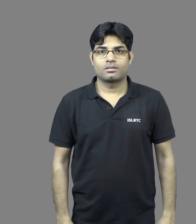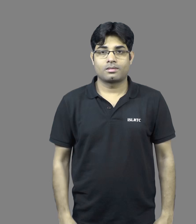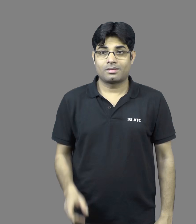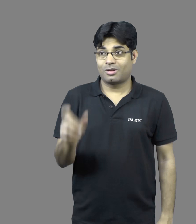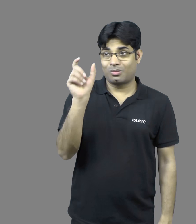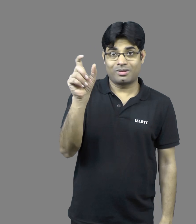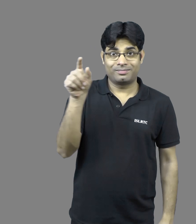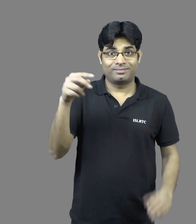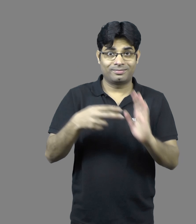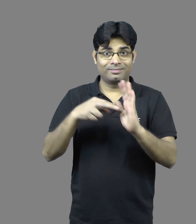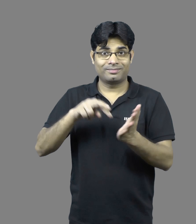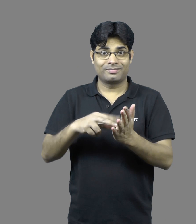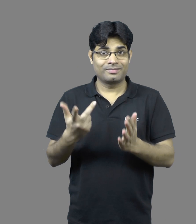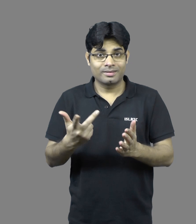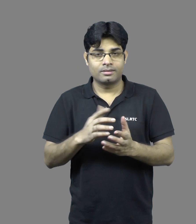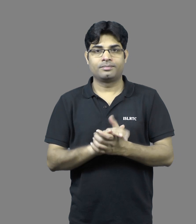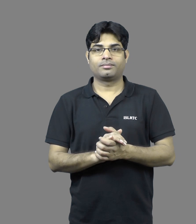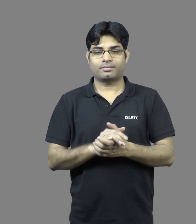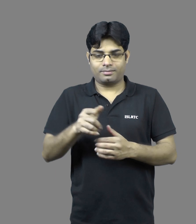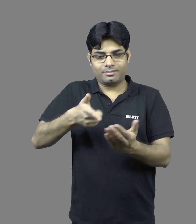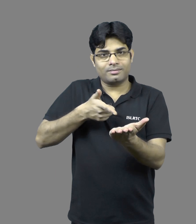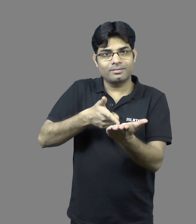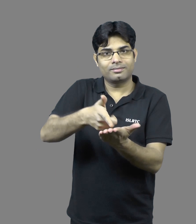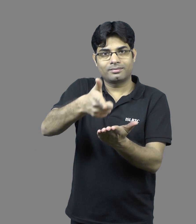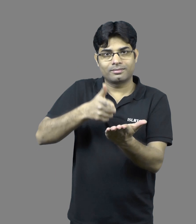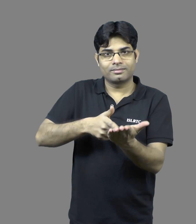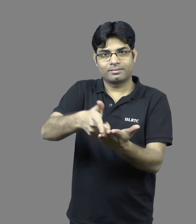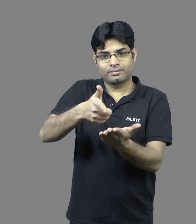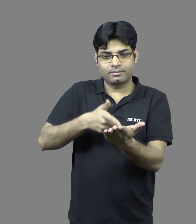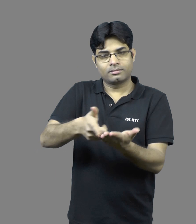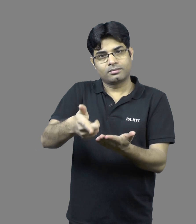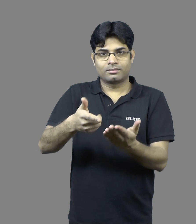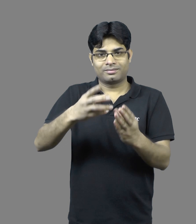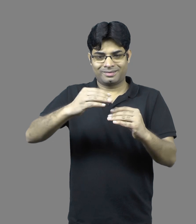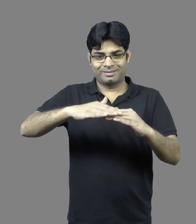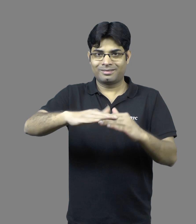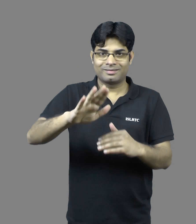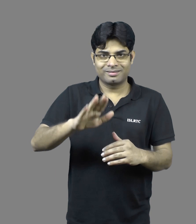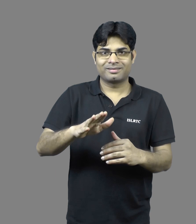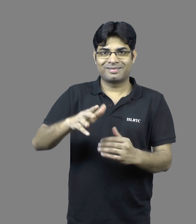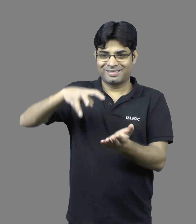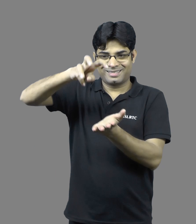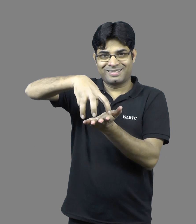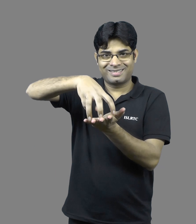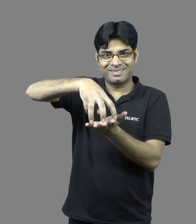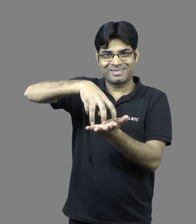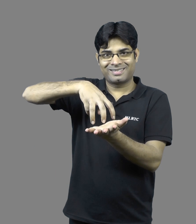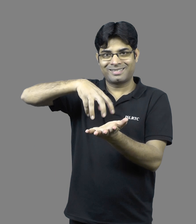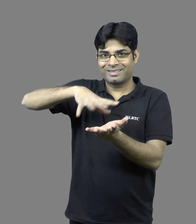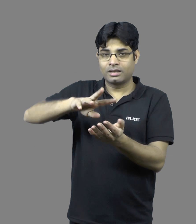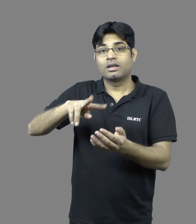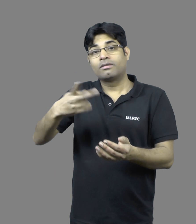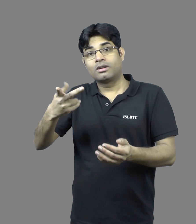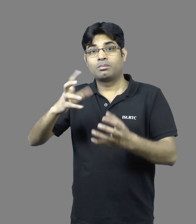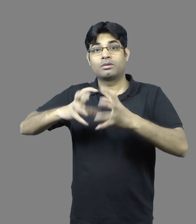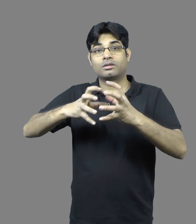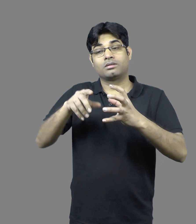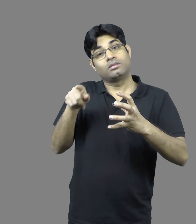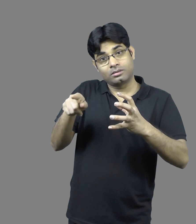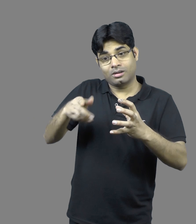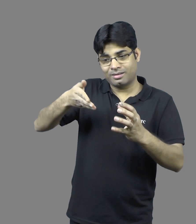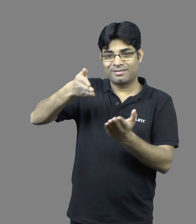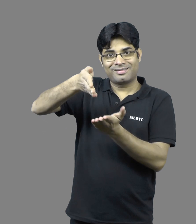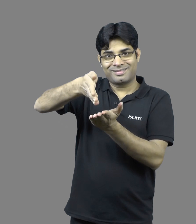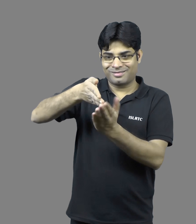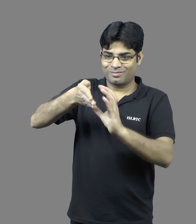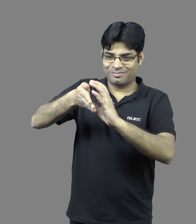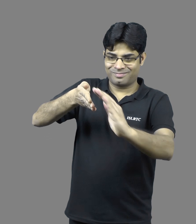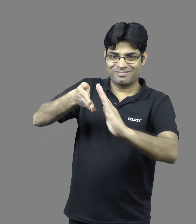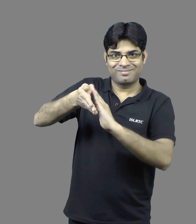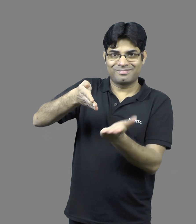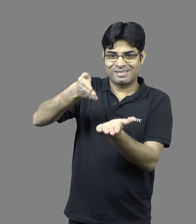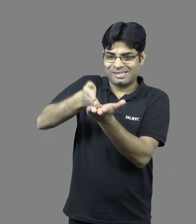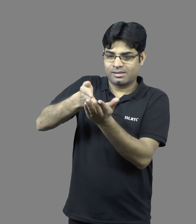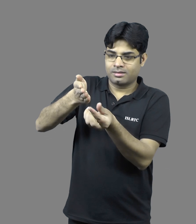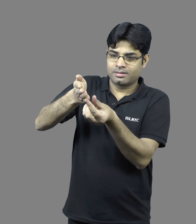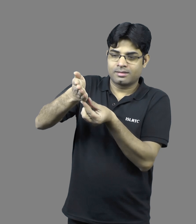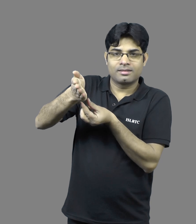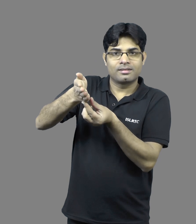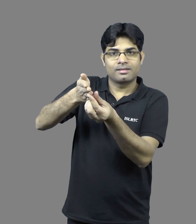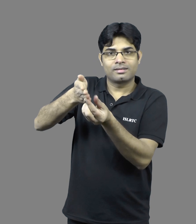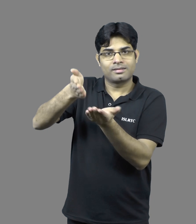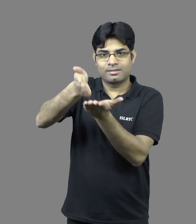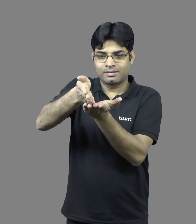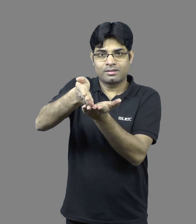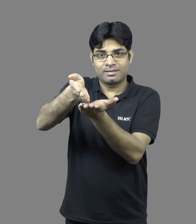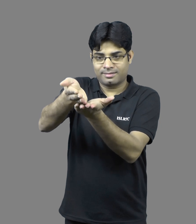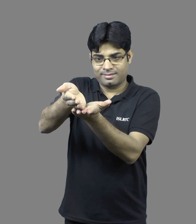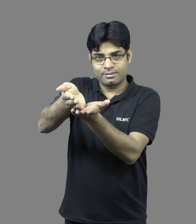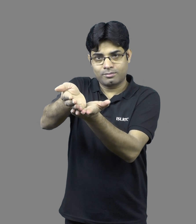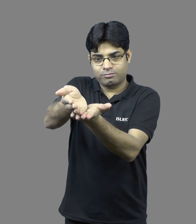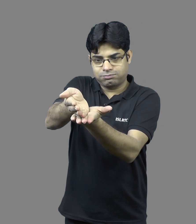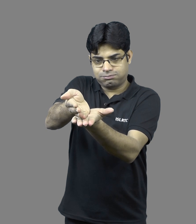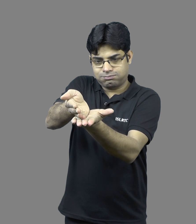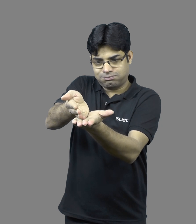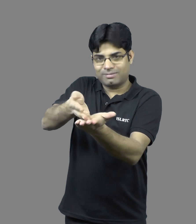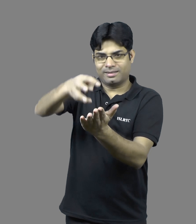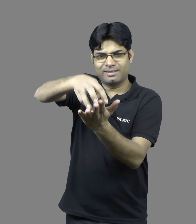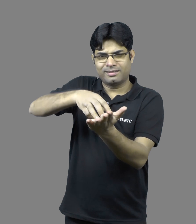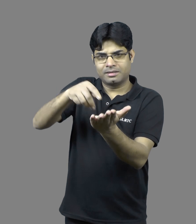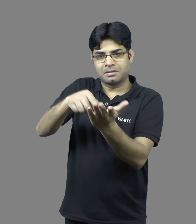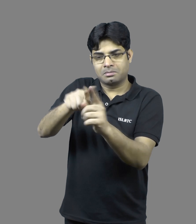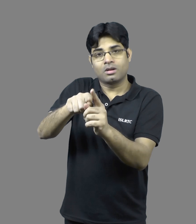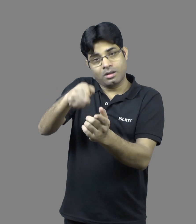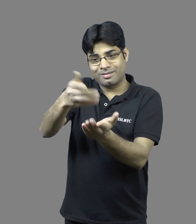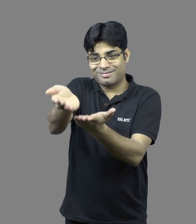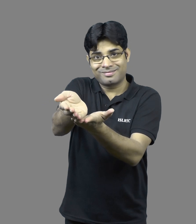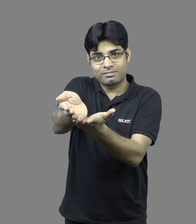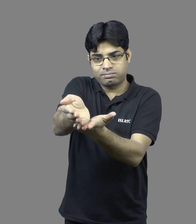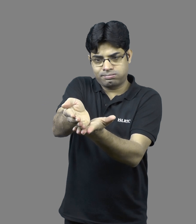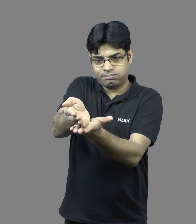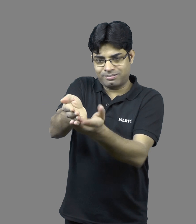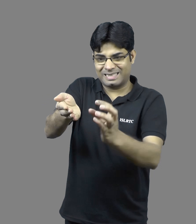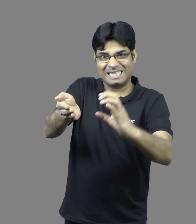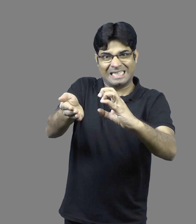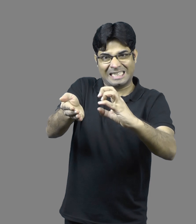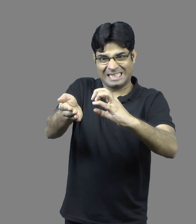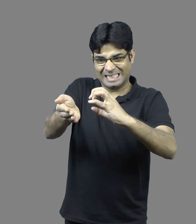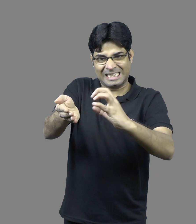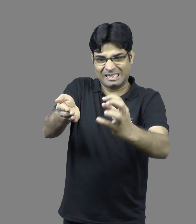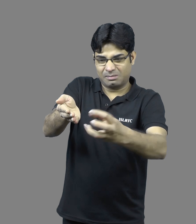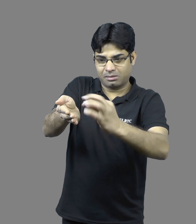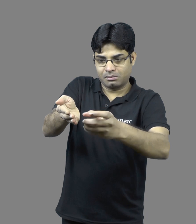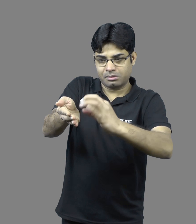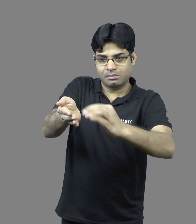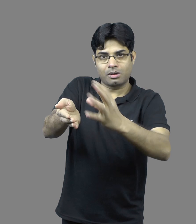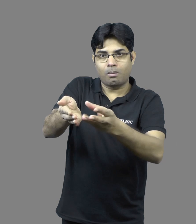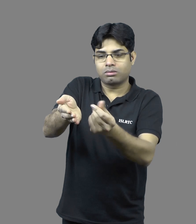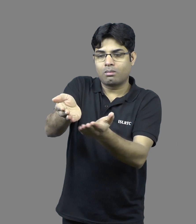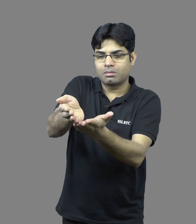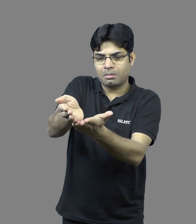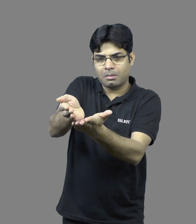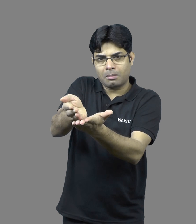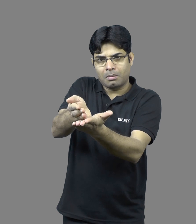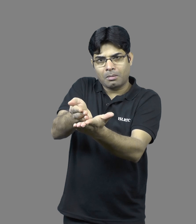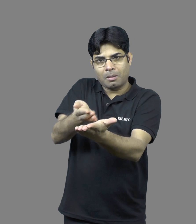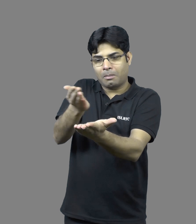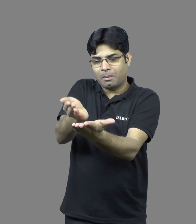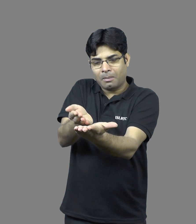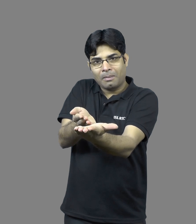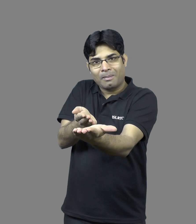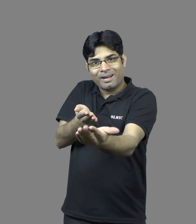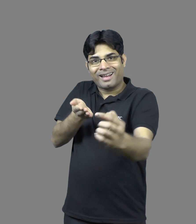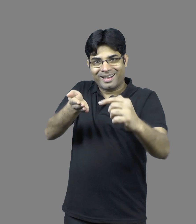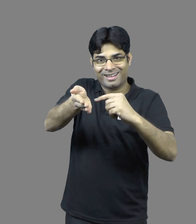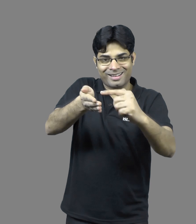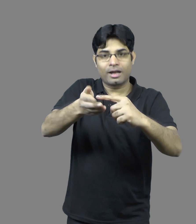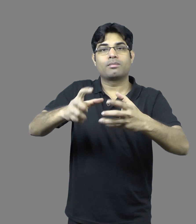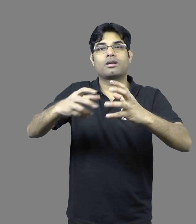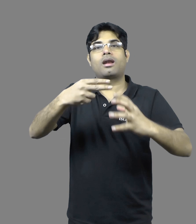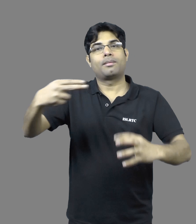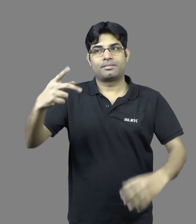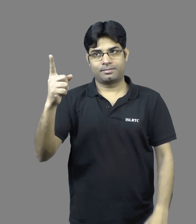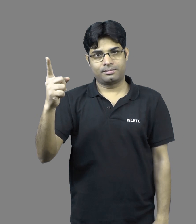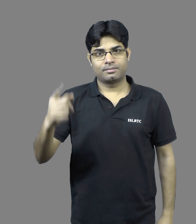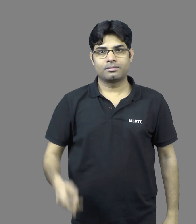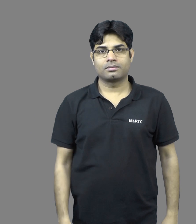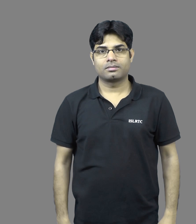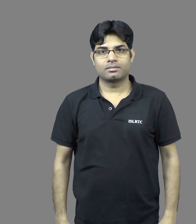Land Side